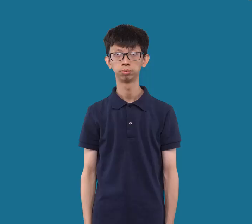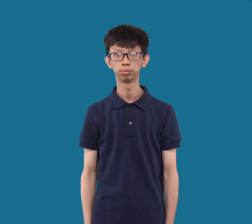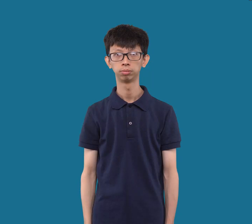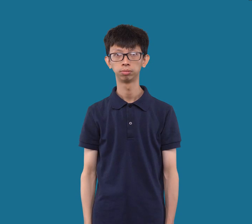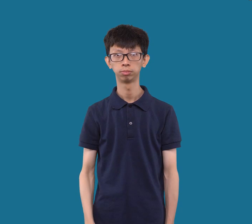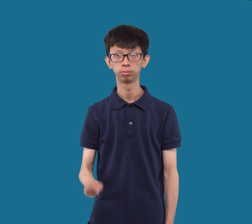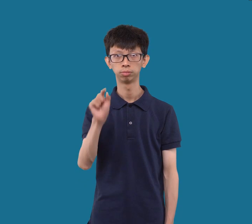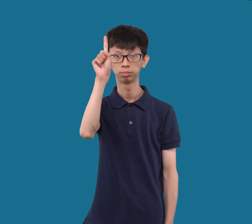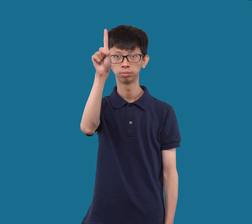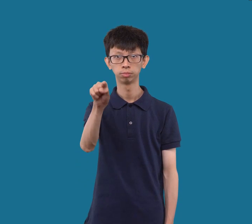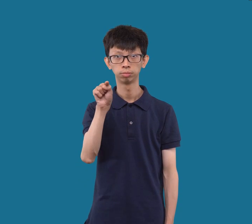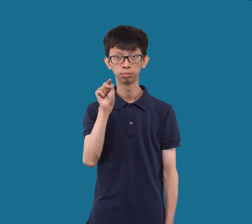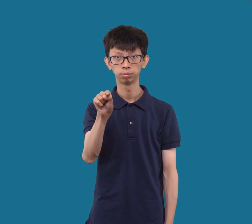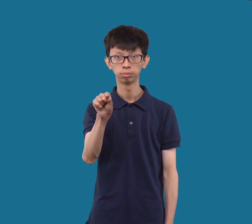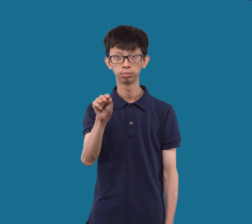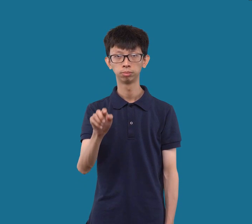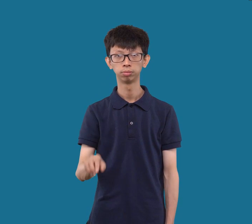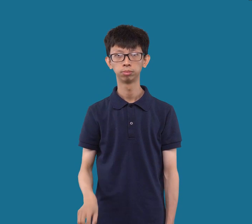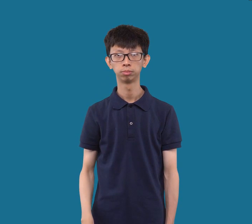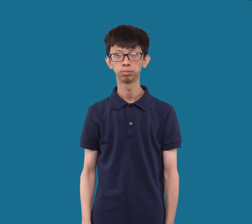dấu chấm than